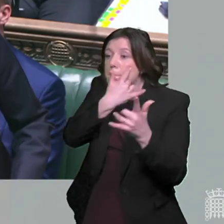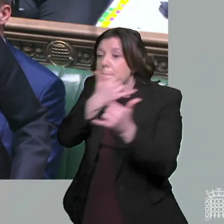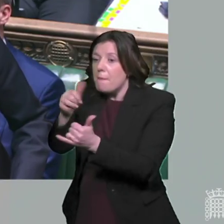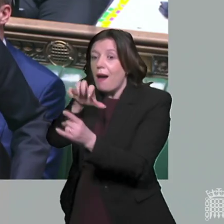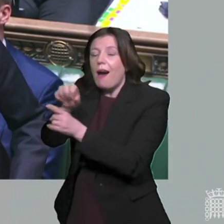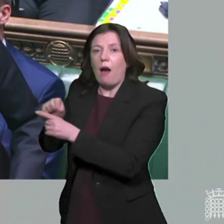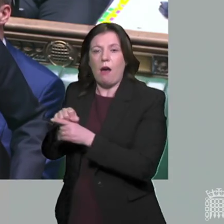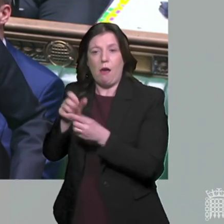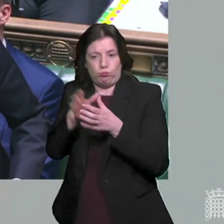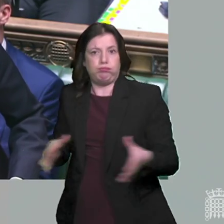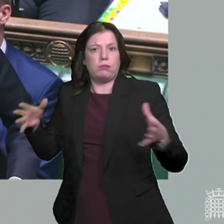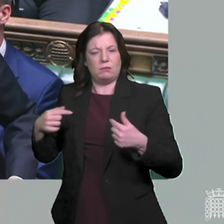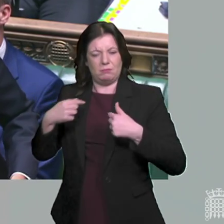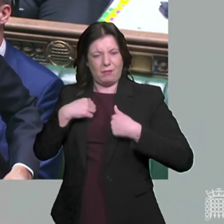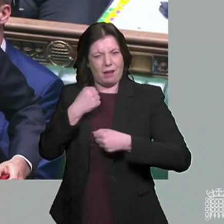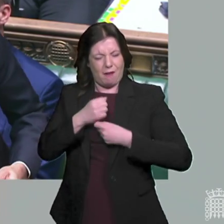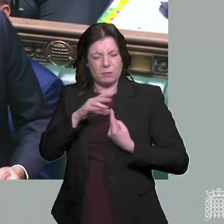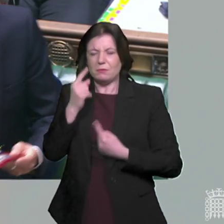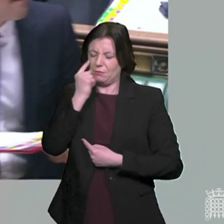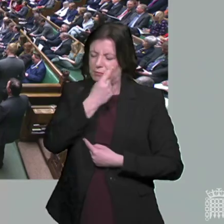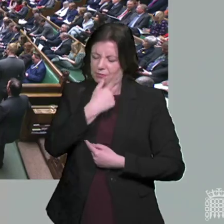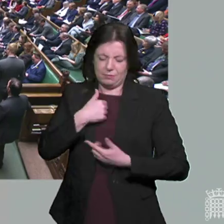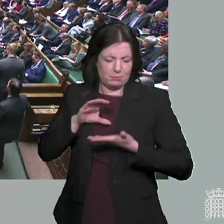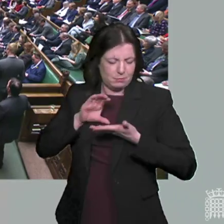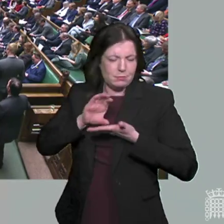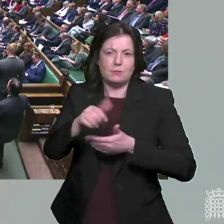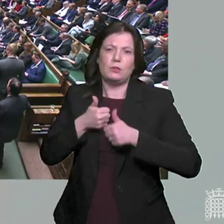This is a Government who are backing the NHS with the resources it needs.